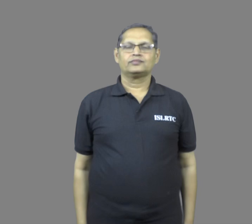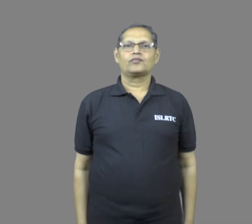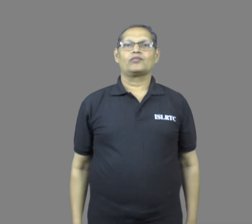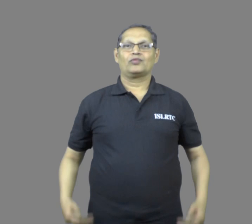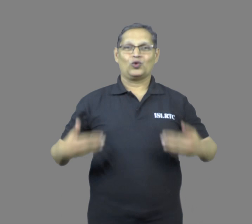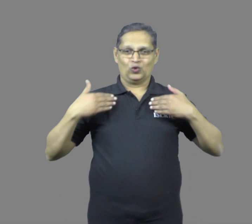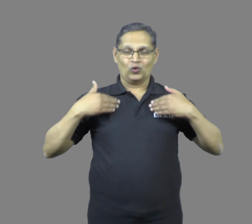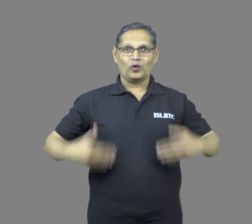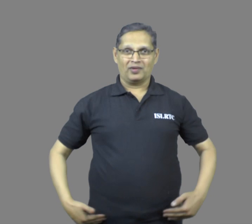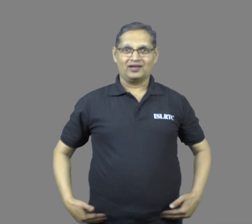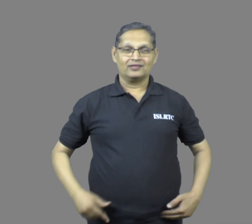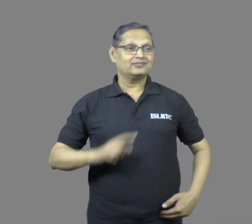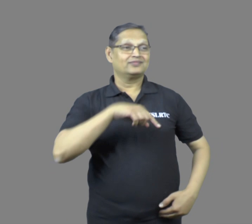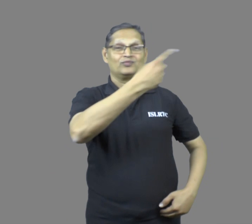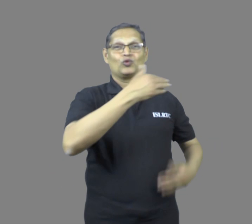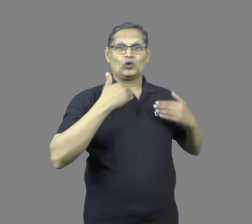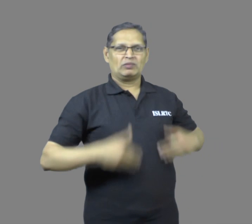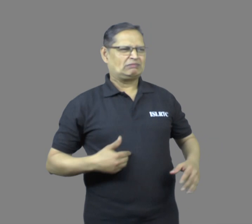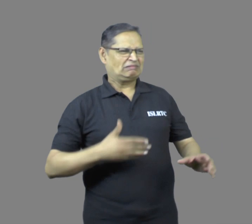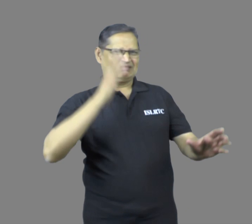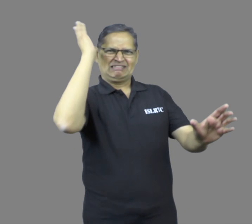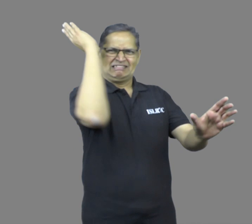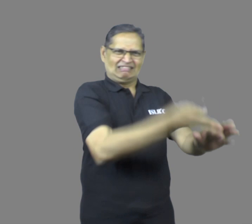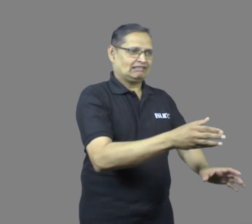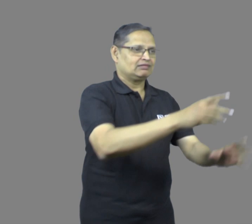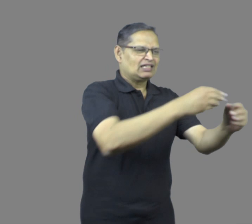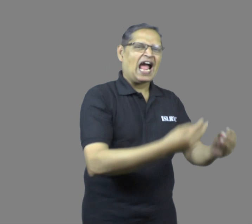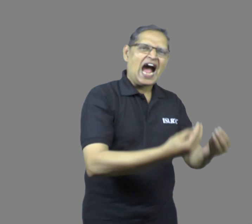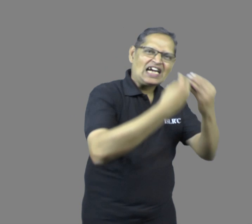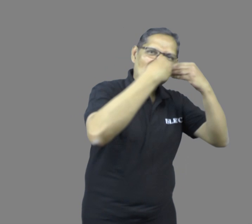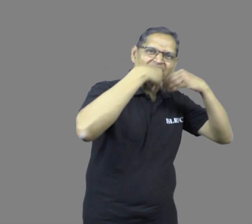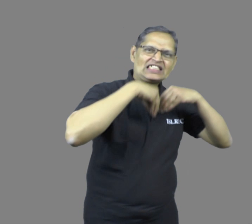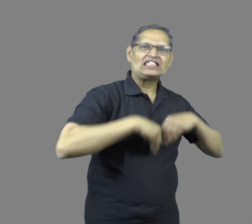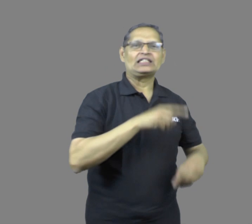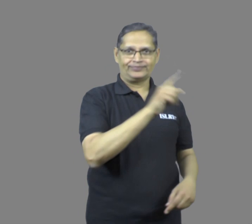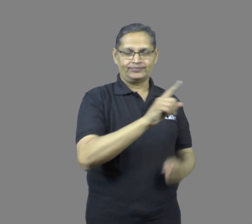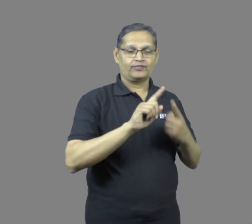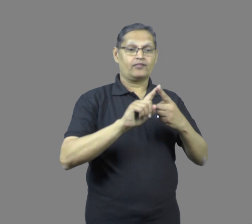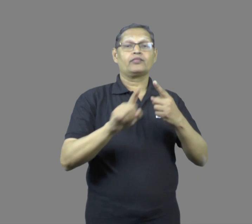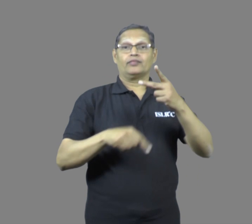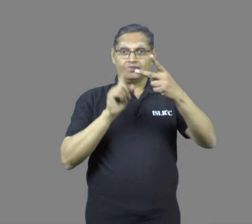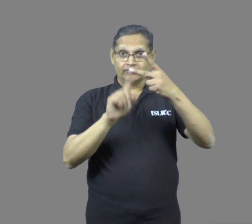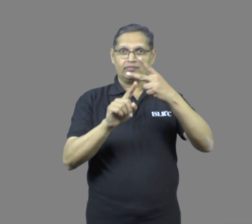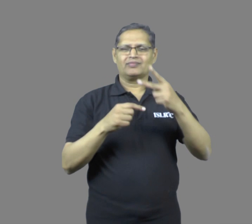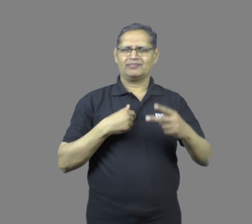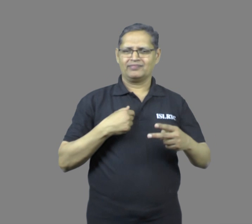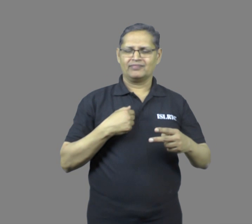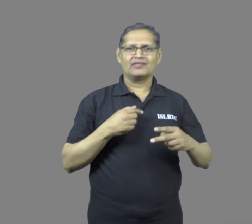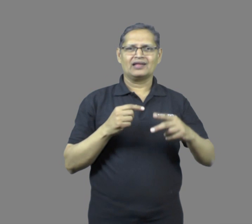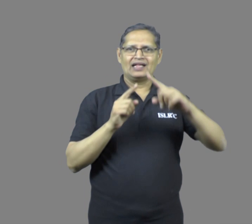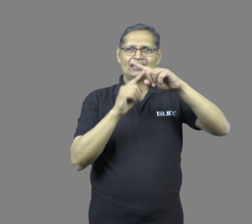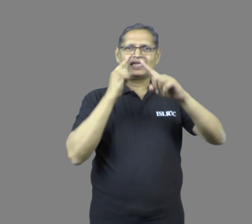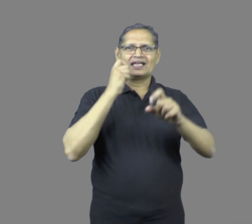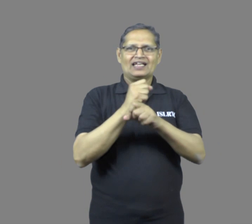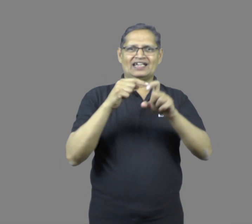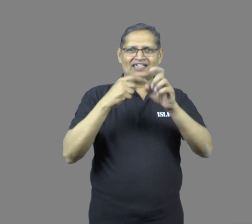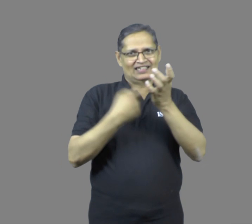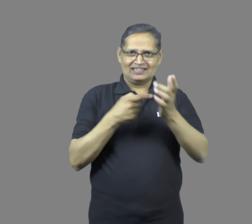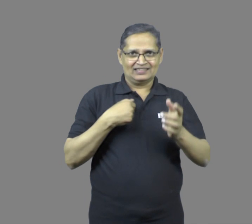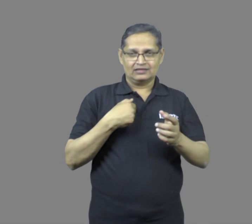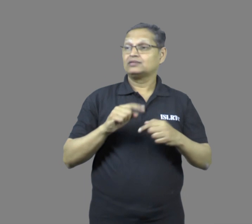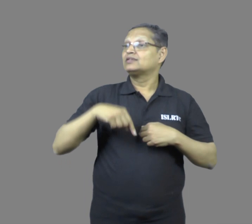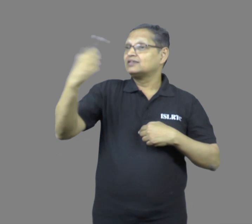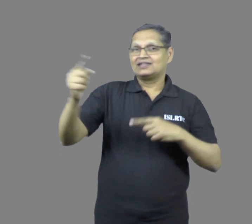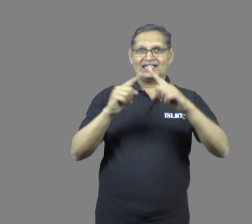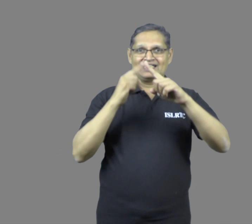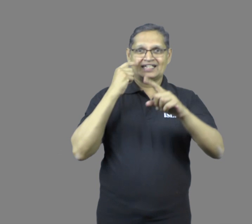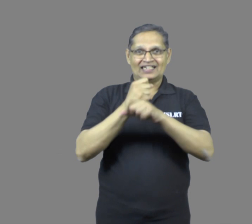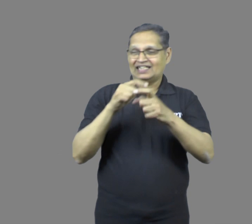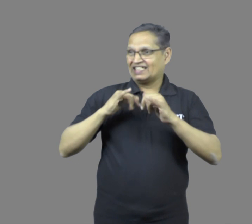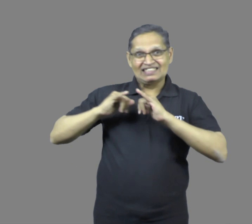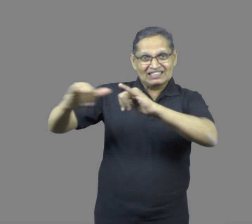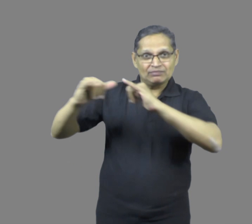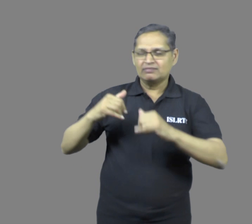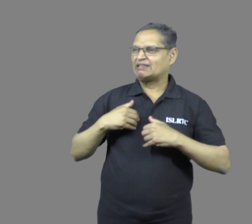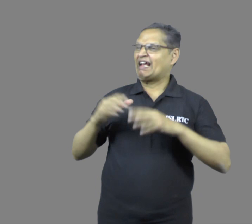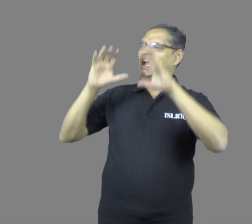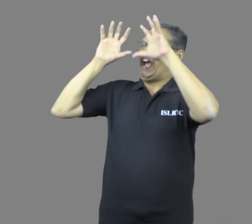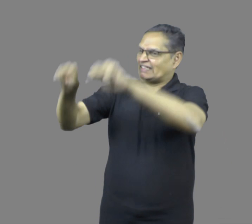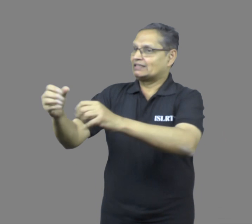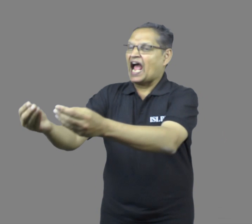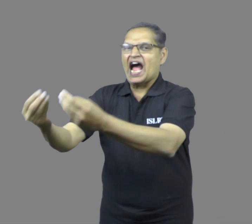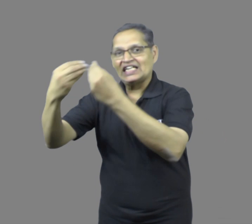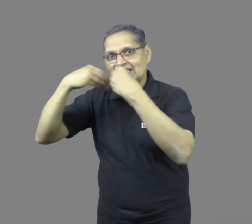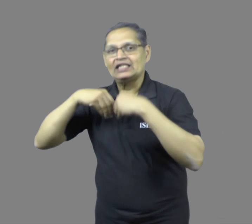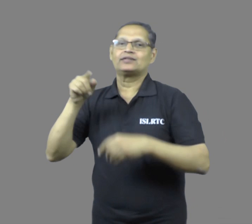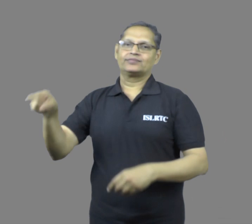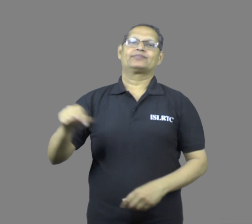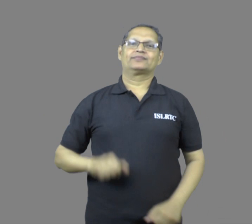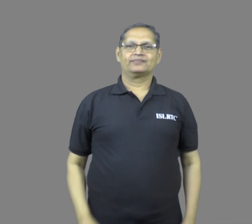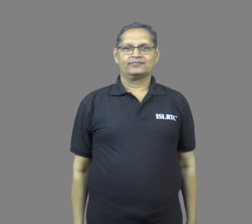Cannibal